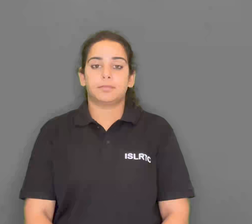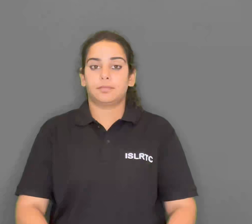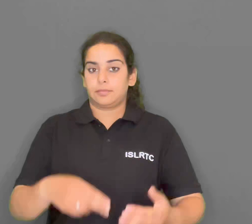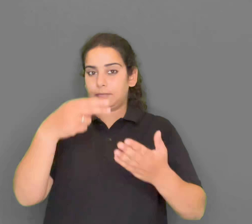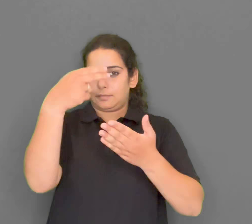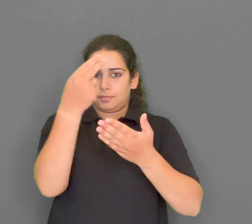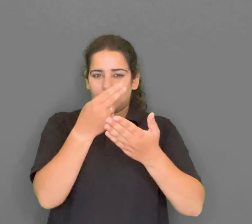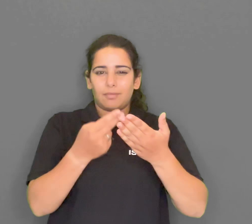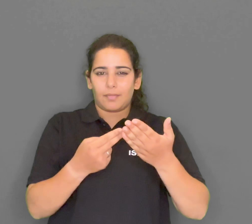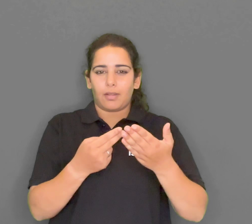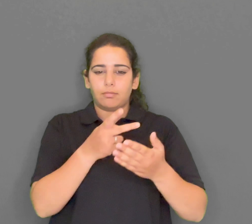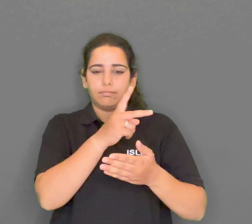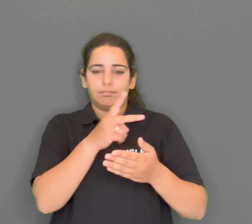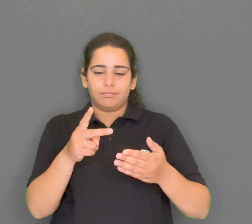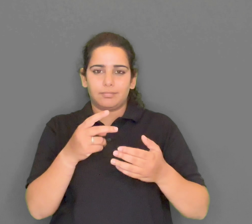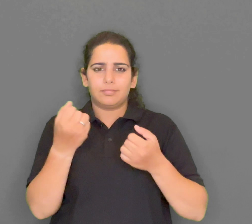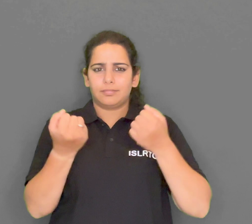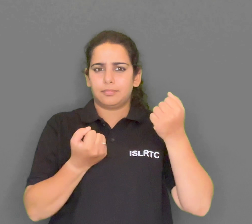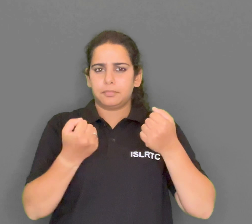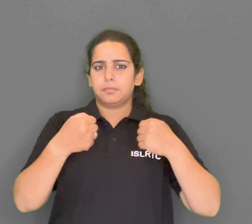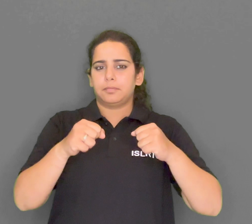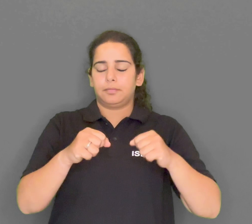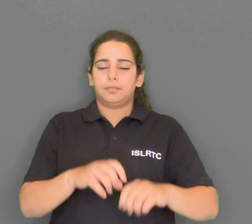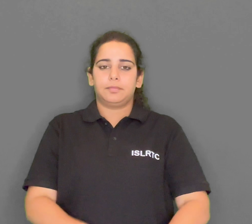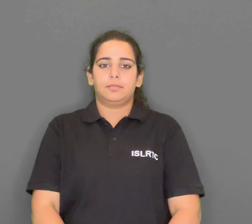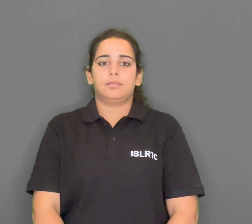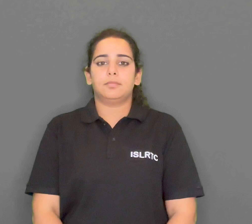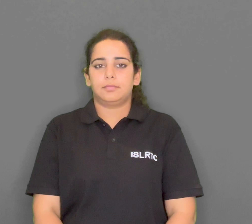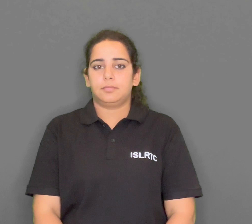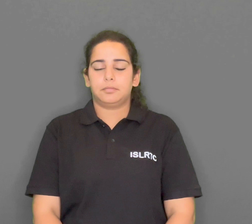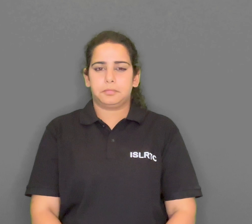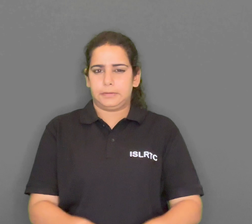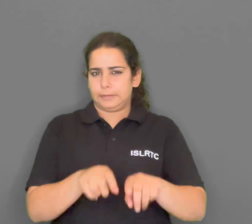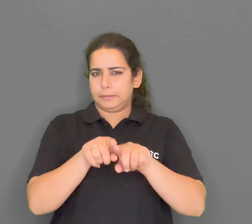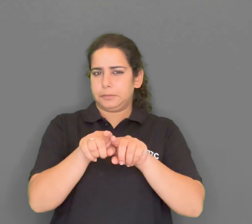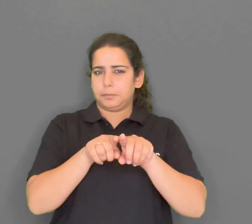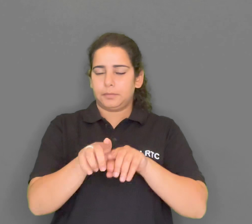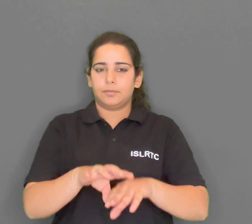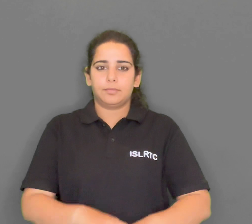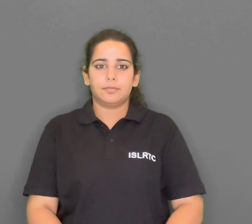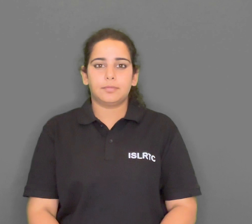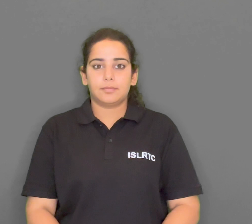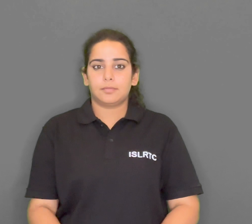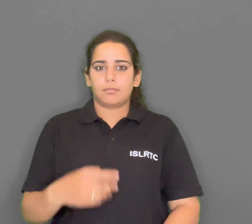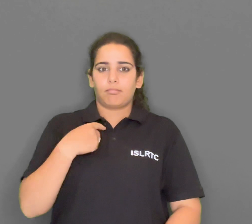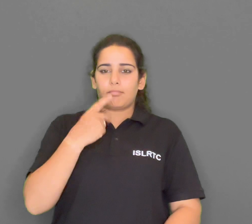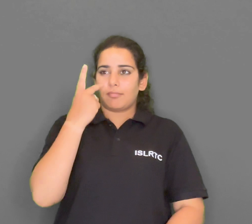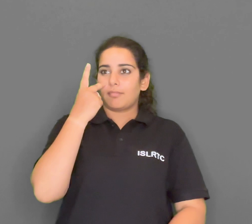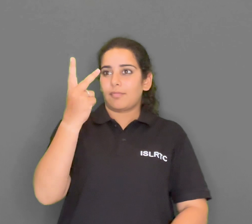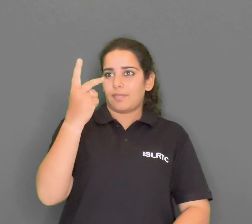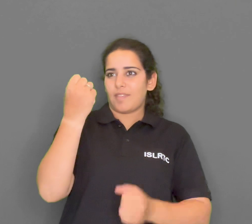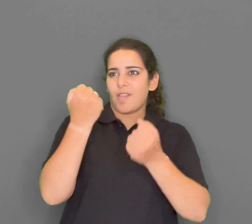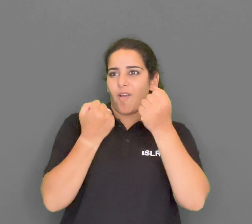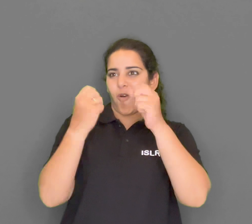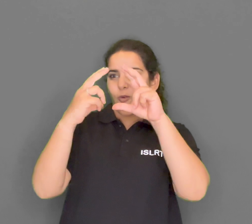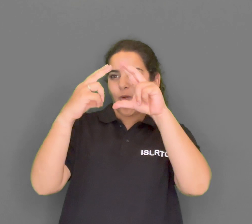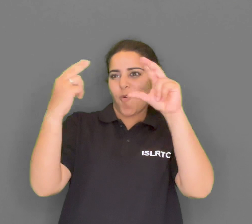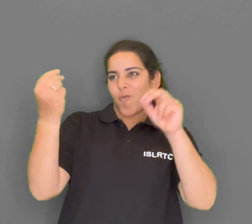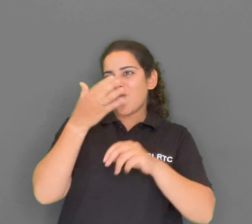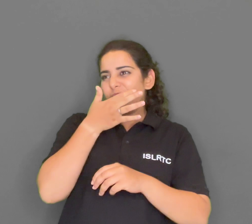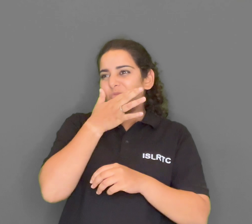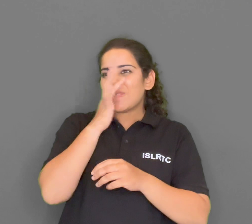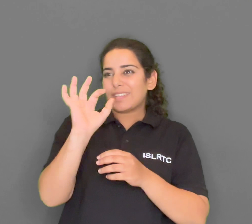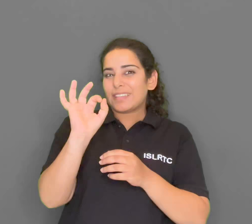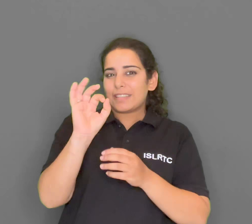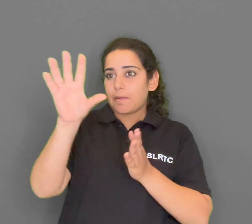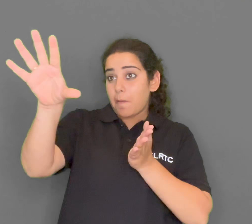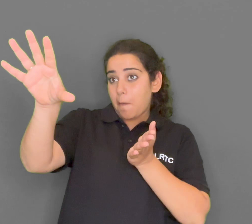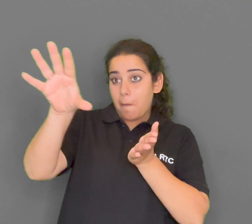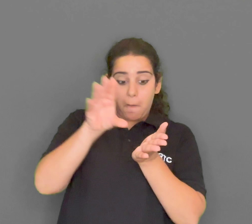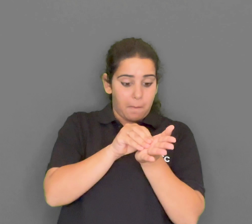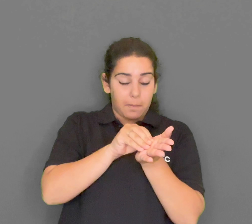Tracing A copy of a drawing, map, or design made by tracing